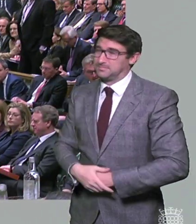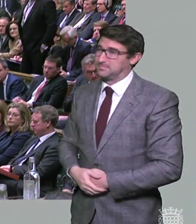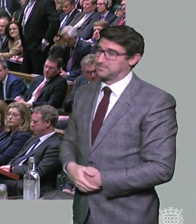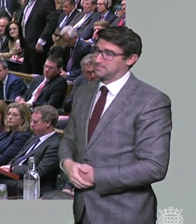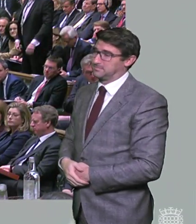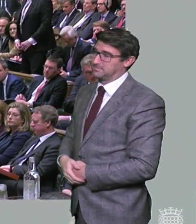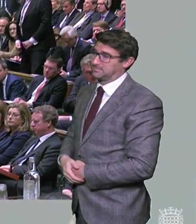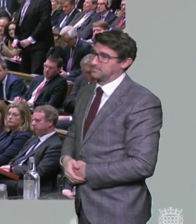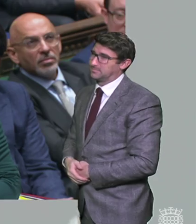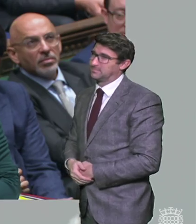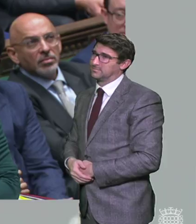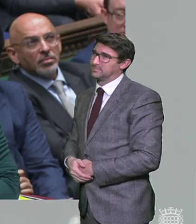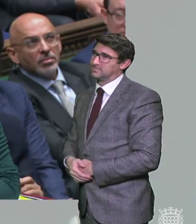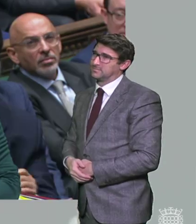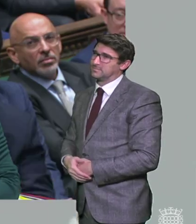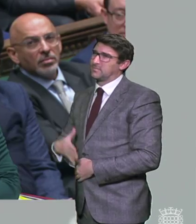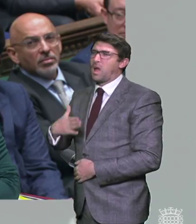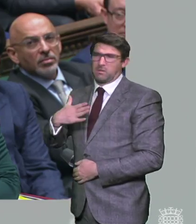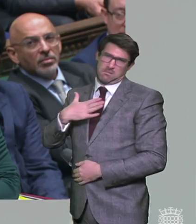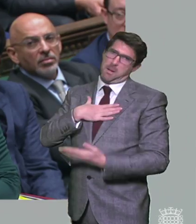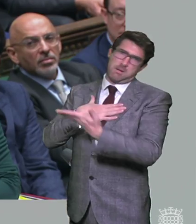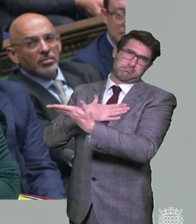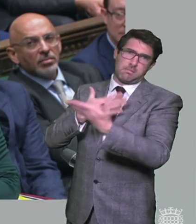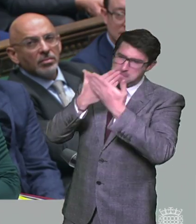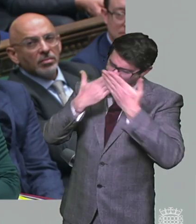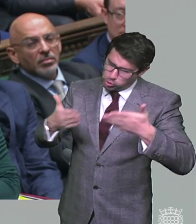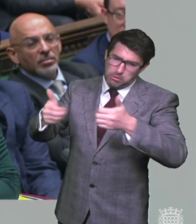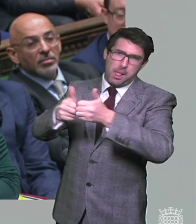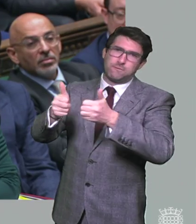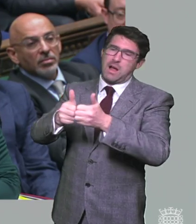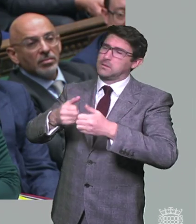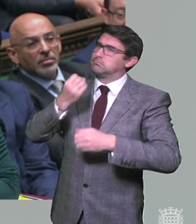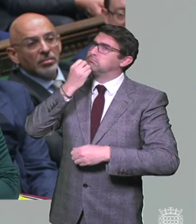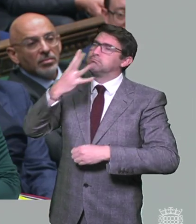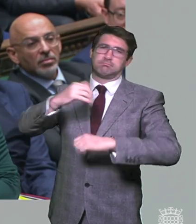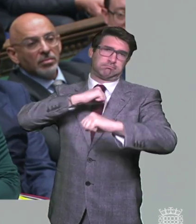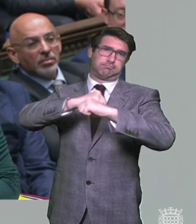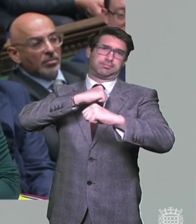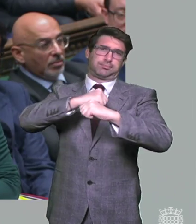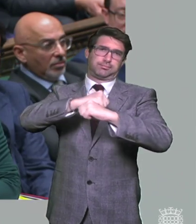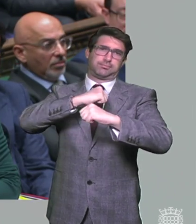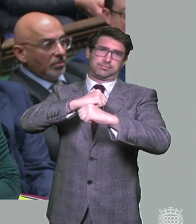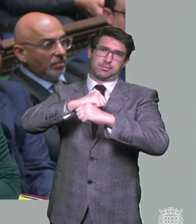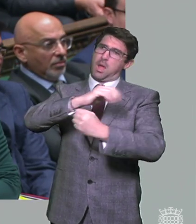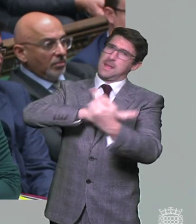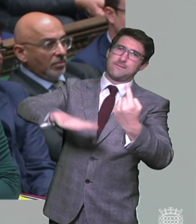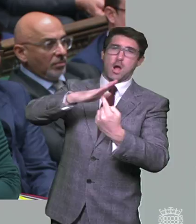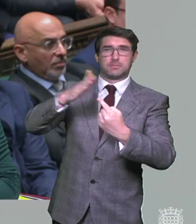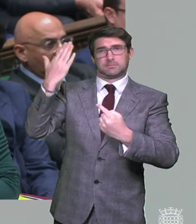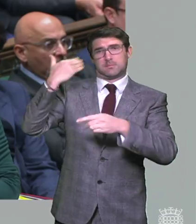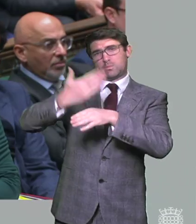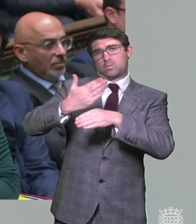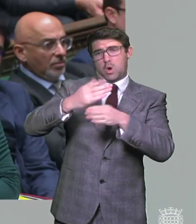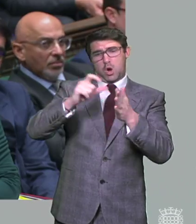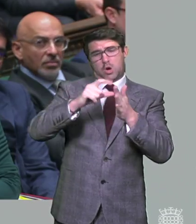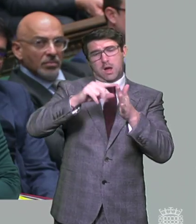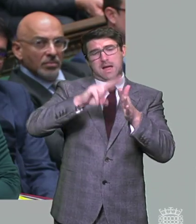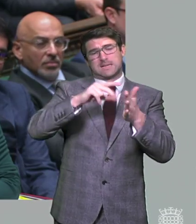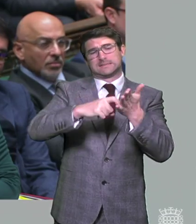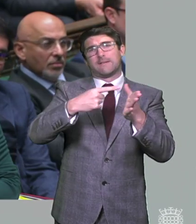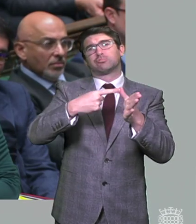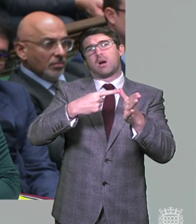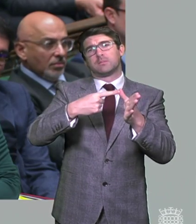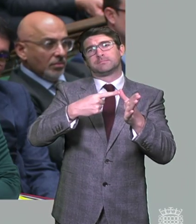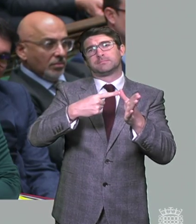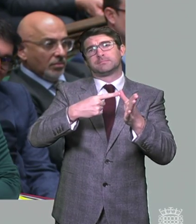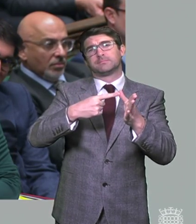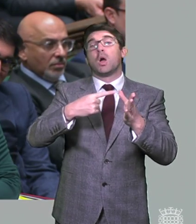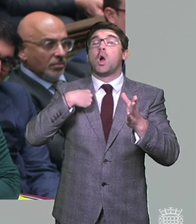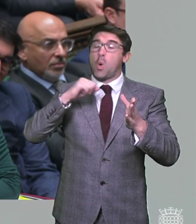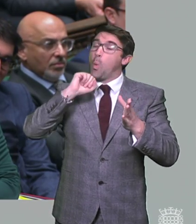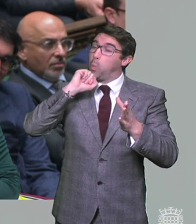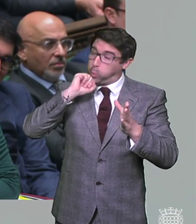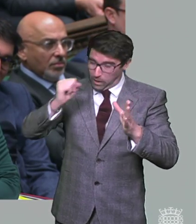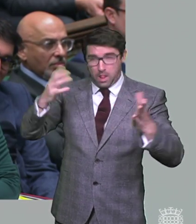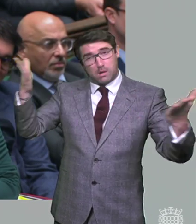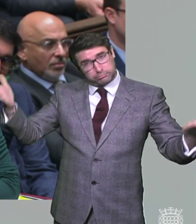My honourable Friend did a fantastic job promoting the natural environment when she was at the Department for Environment, Food and Rural Affairs.